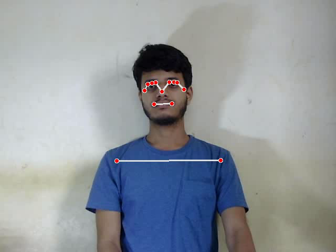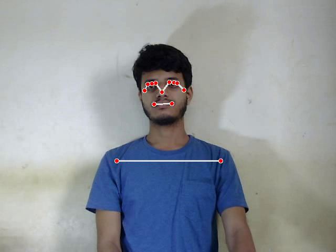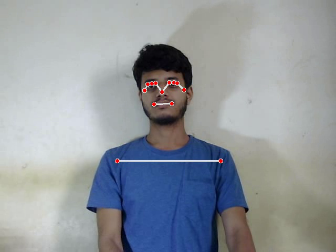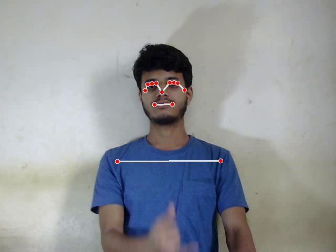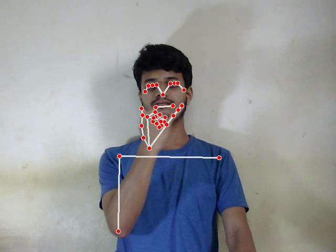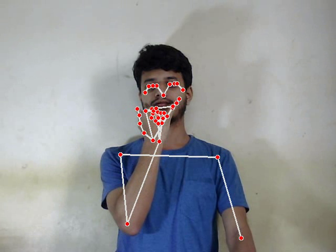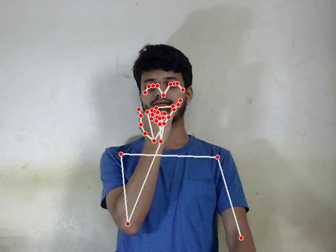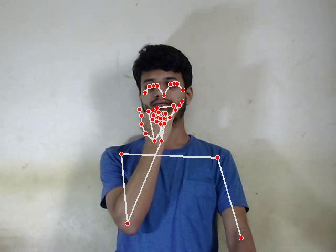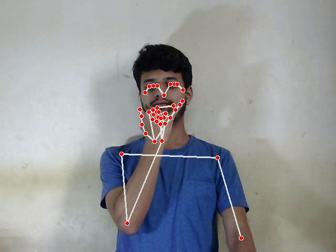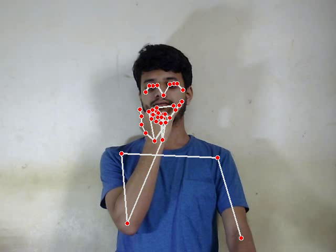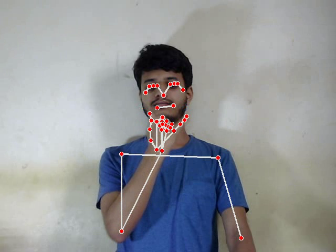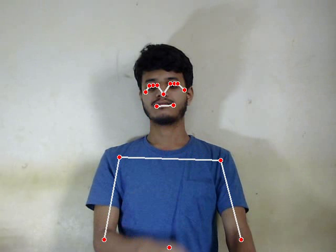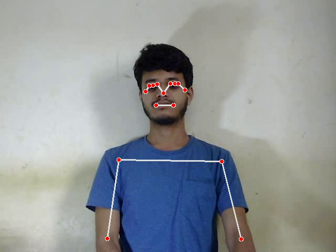wrong